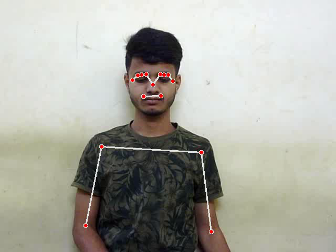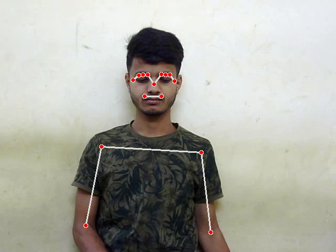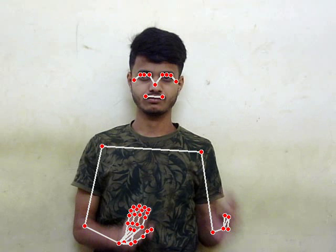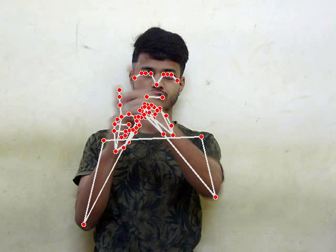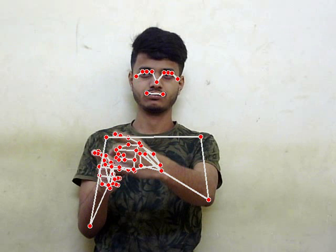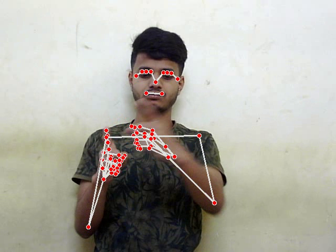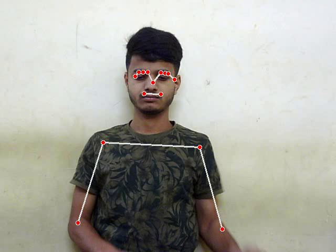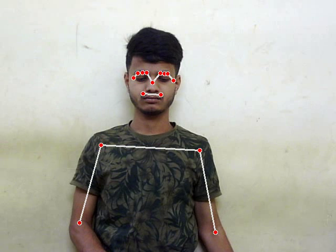go